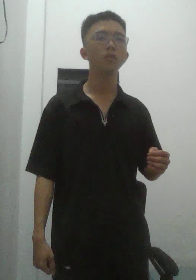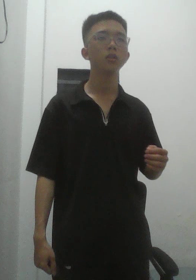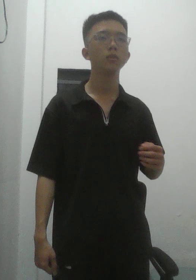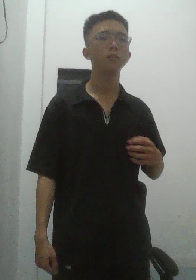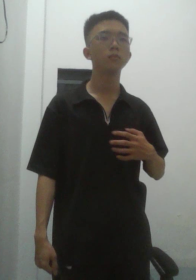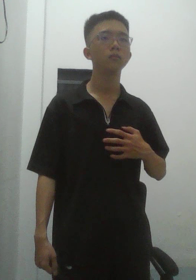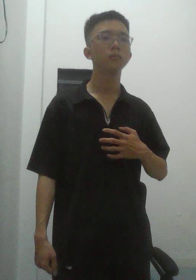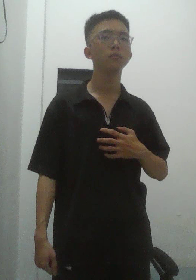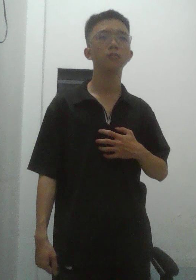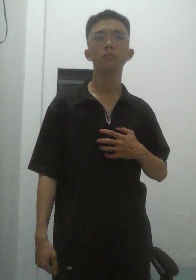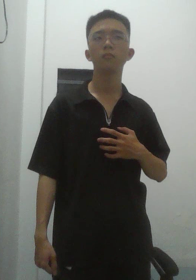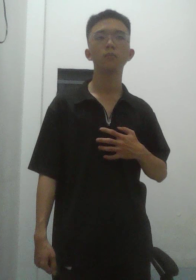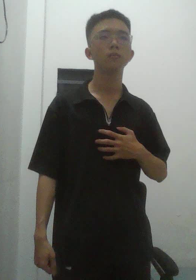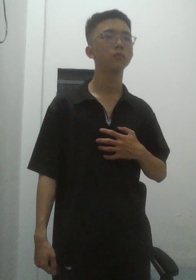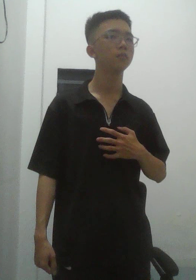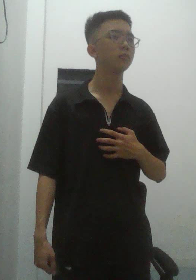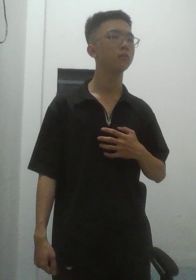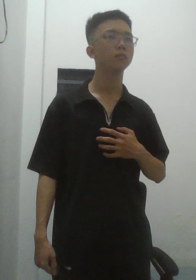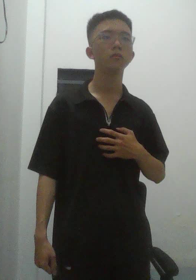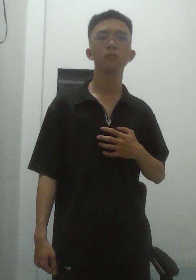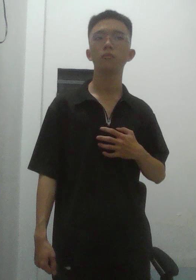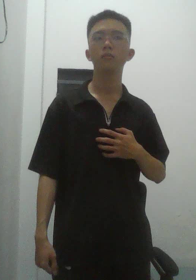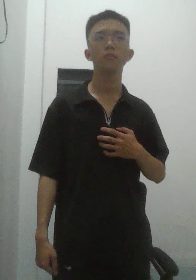khong thich